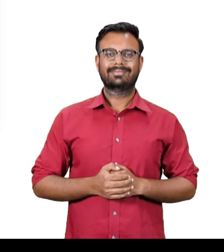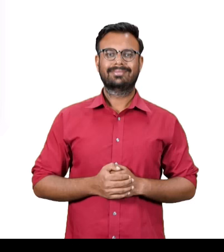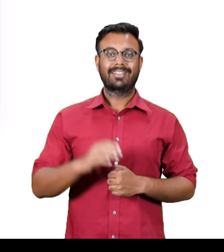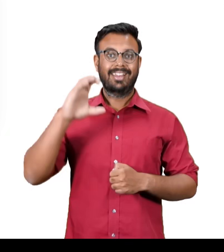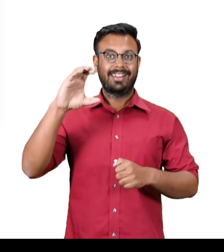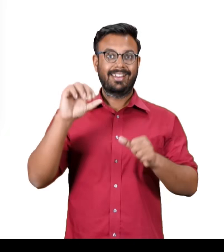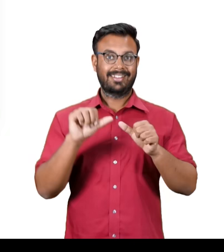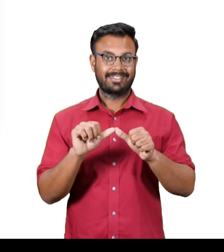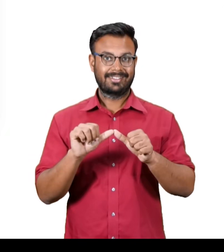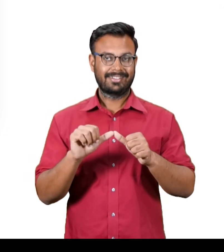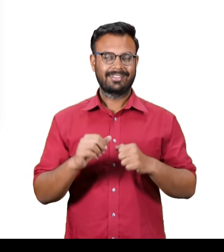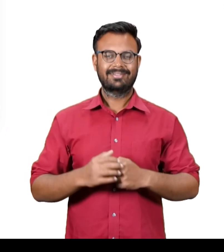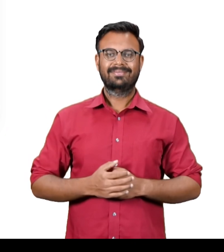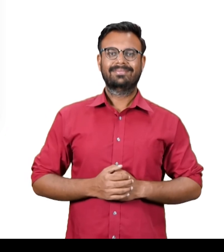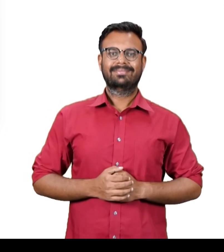Calcium Ca